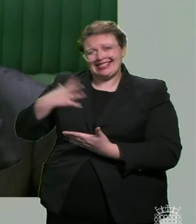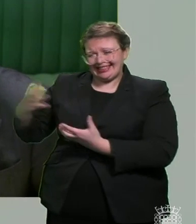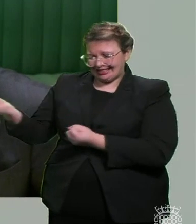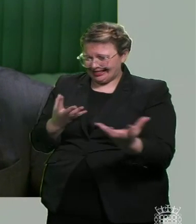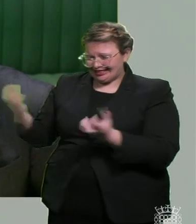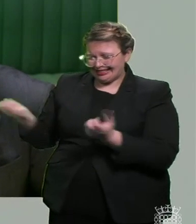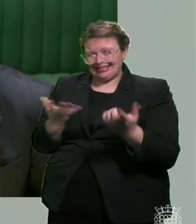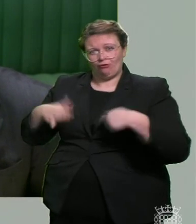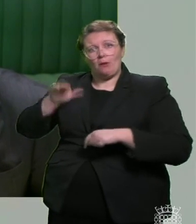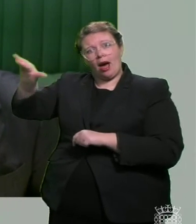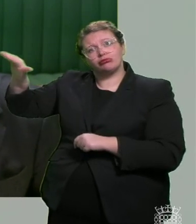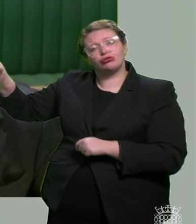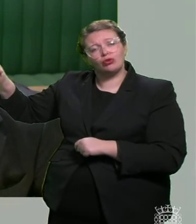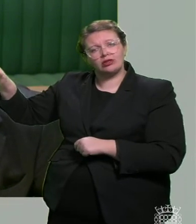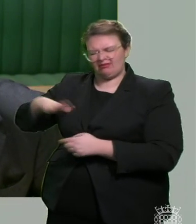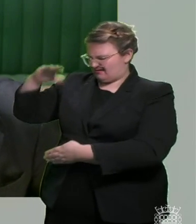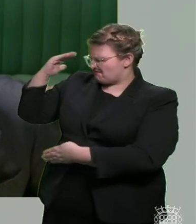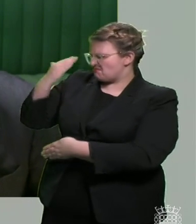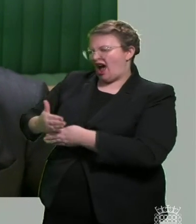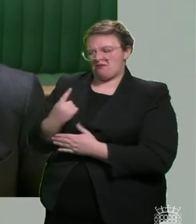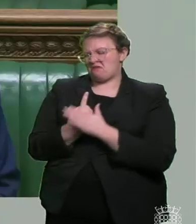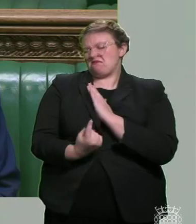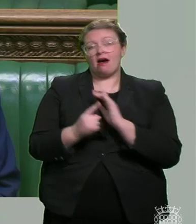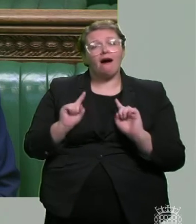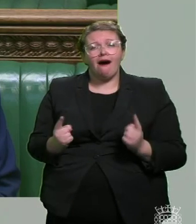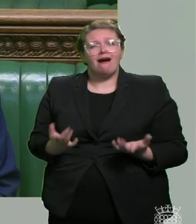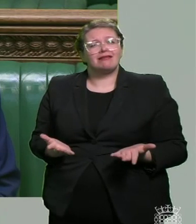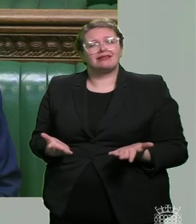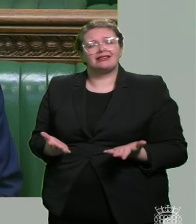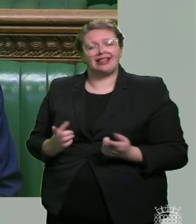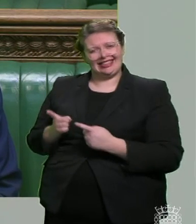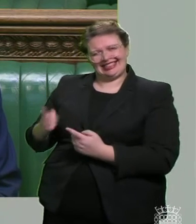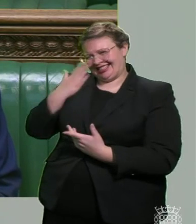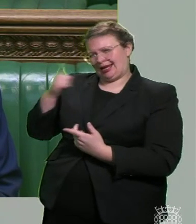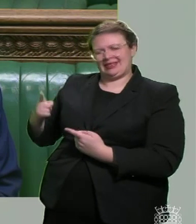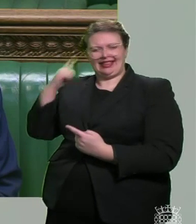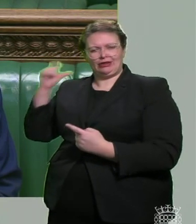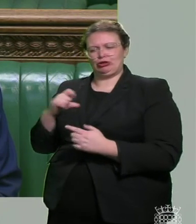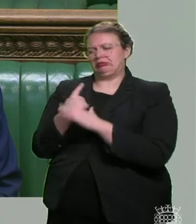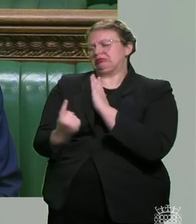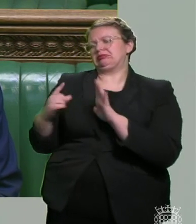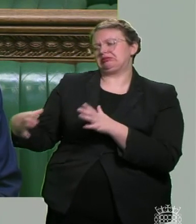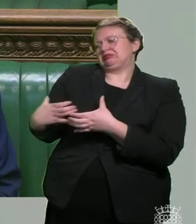It is not practical completely to close off this country as he seems to be suggesting.